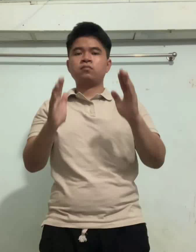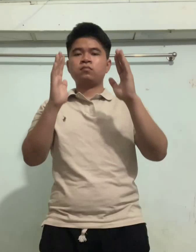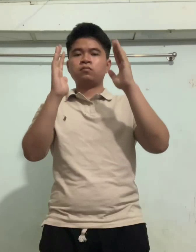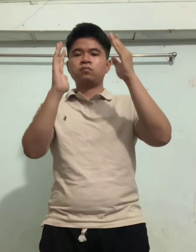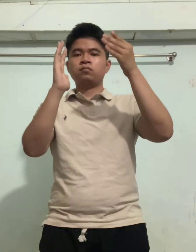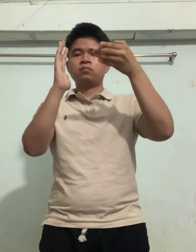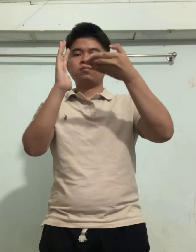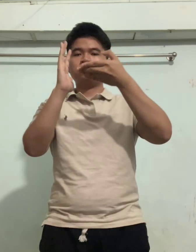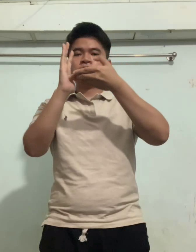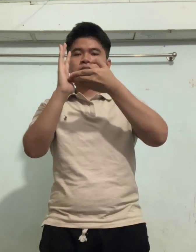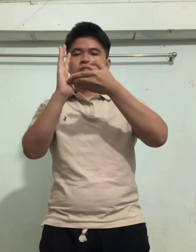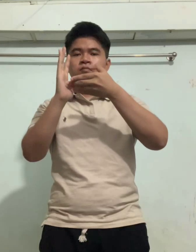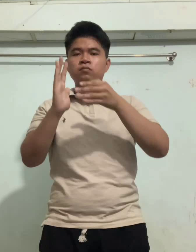gioi thieu